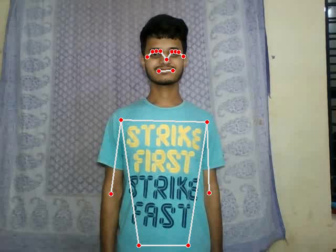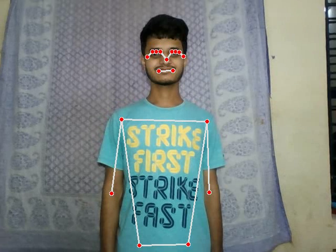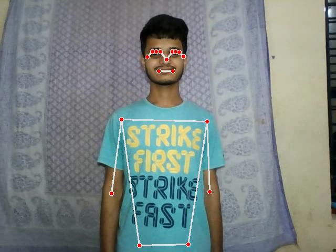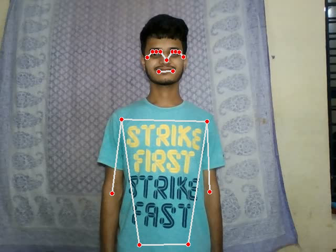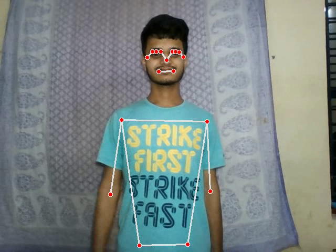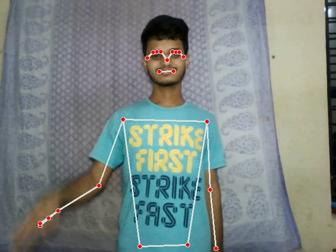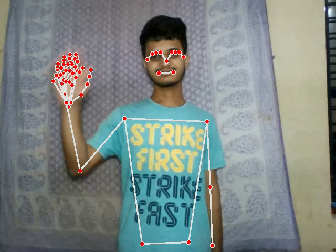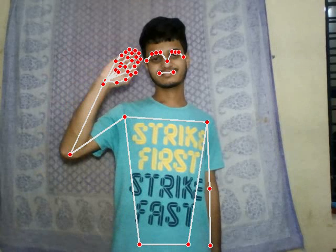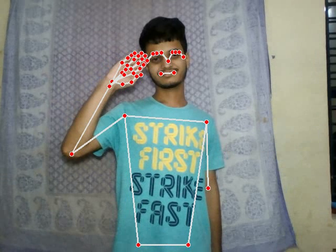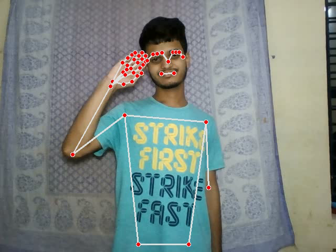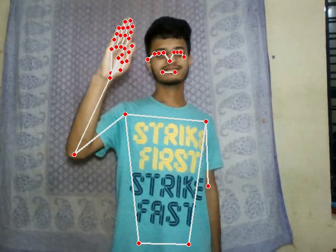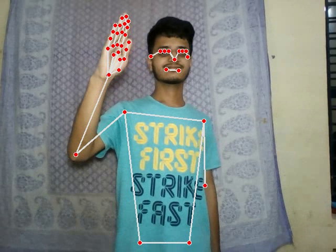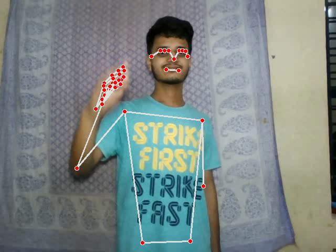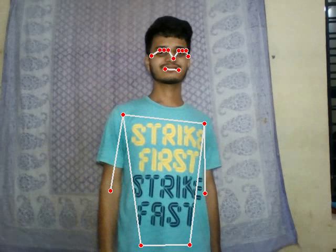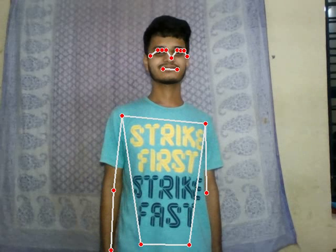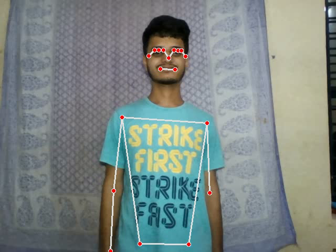hello